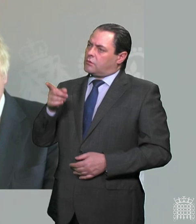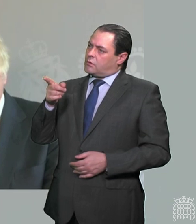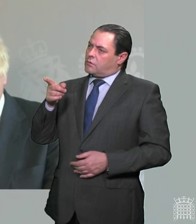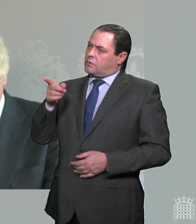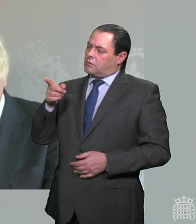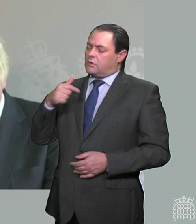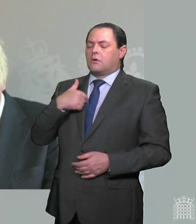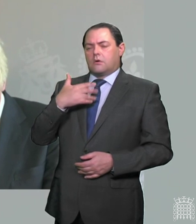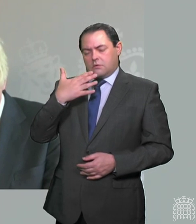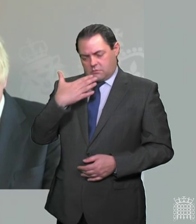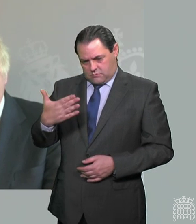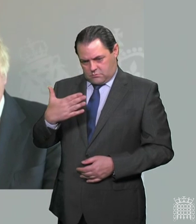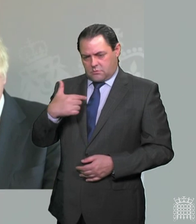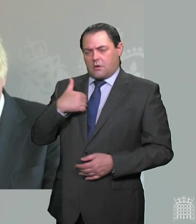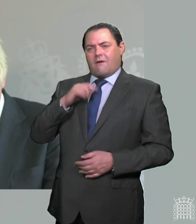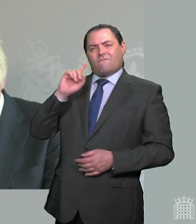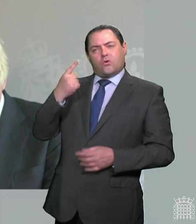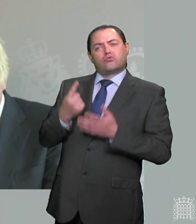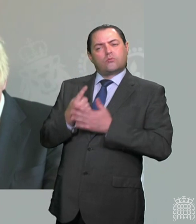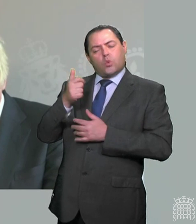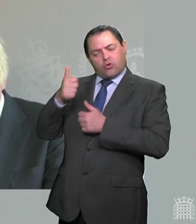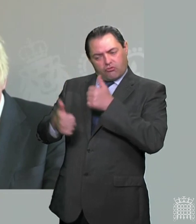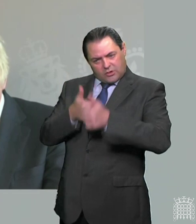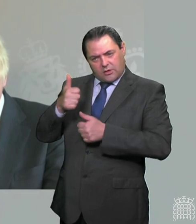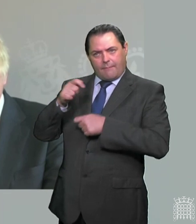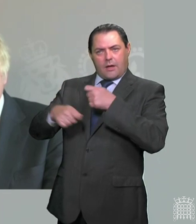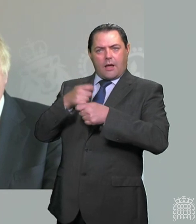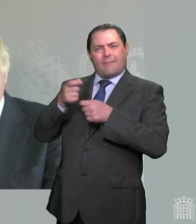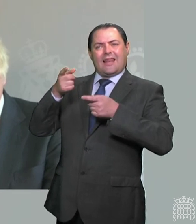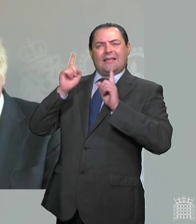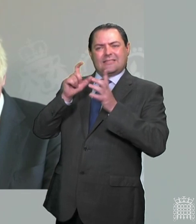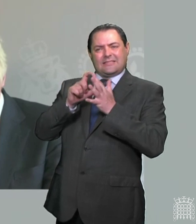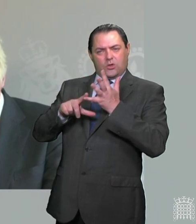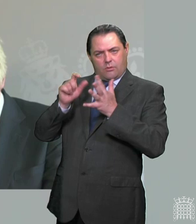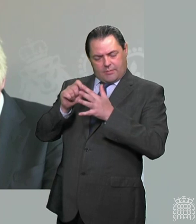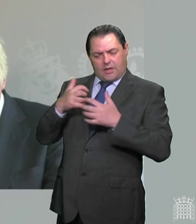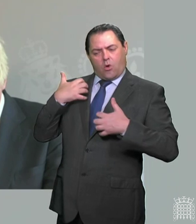This is my first opportunity publicly to congratulate him on becoming leader of the Democratic Unionist party.